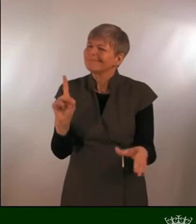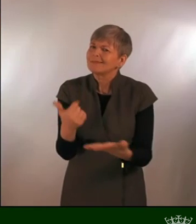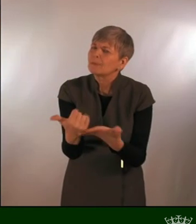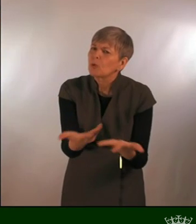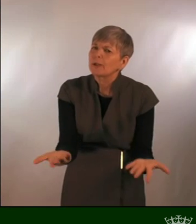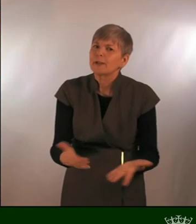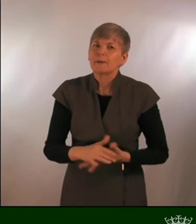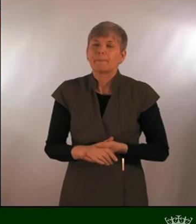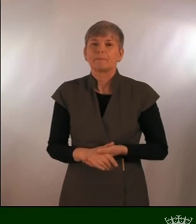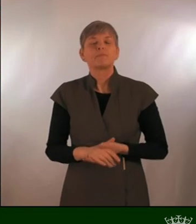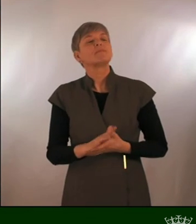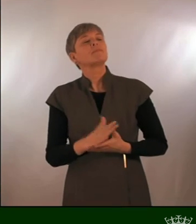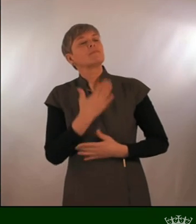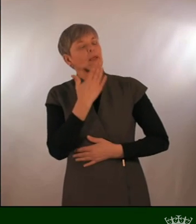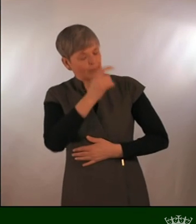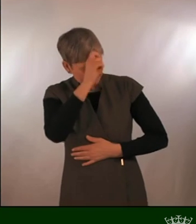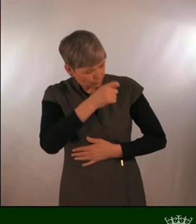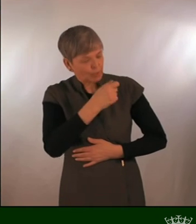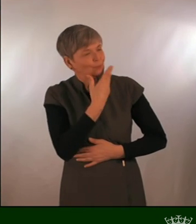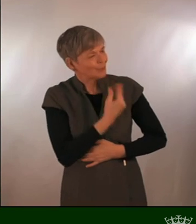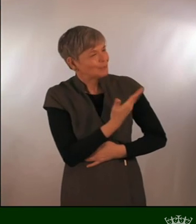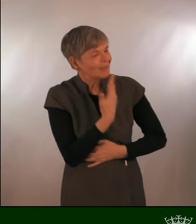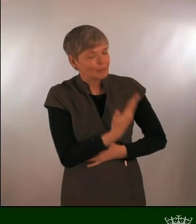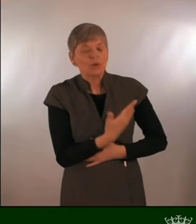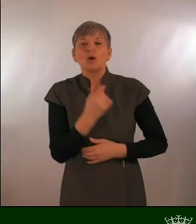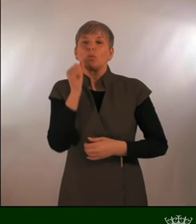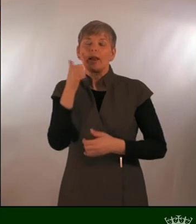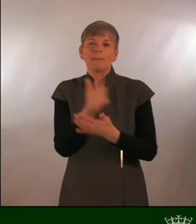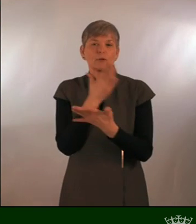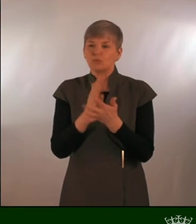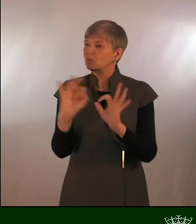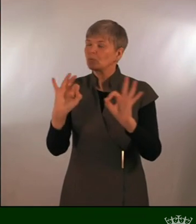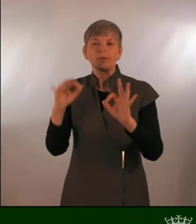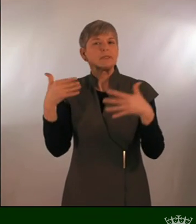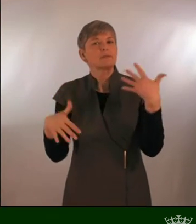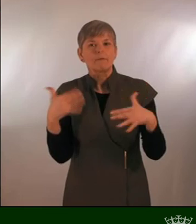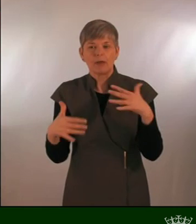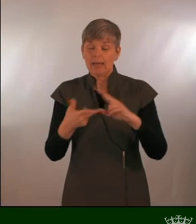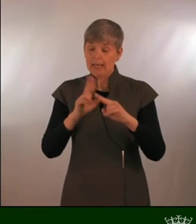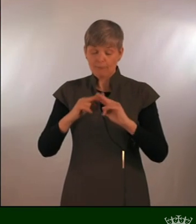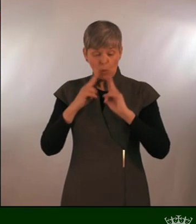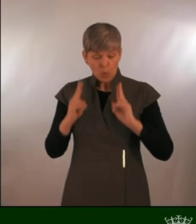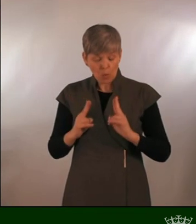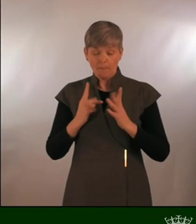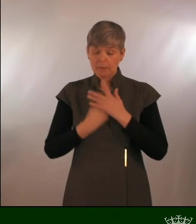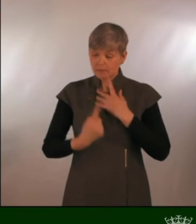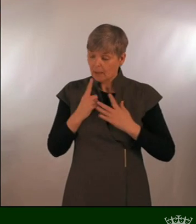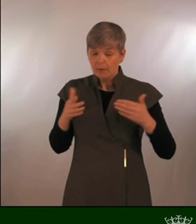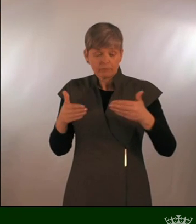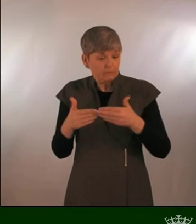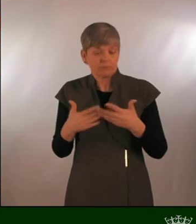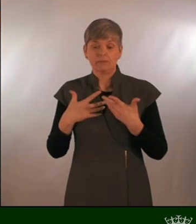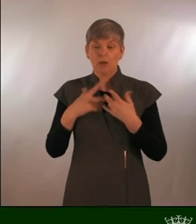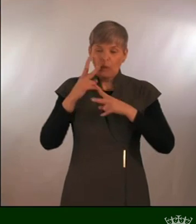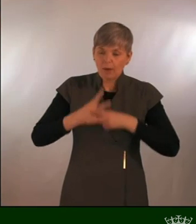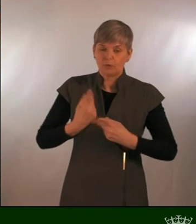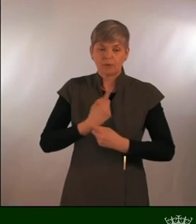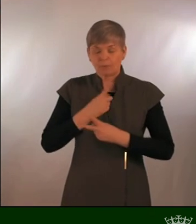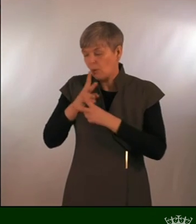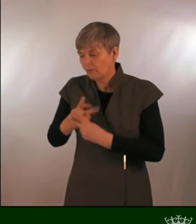What we are going to do, obviously, is ensure that nobody is penalised for doing the right thing and that everybody has access to the benefits and support they need.